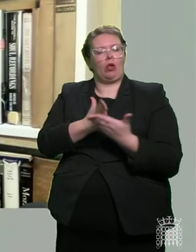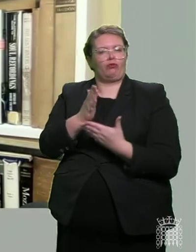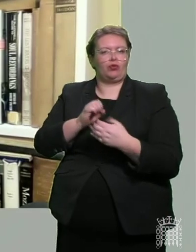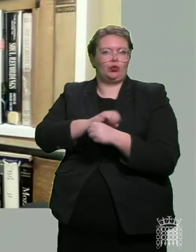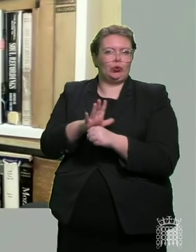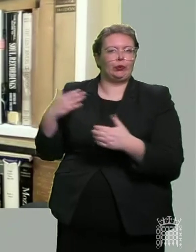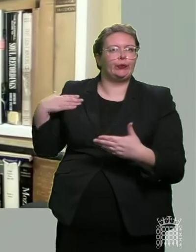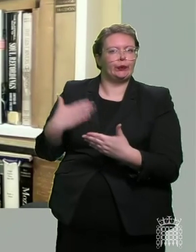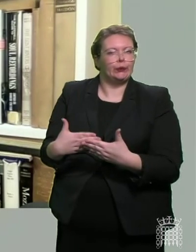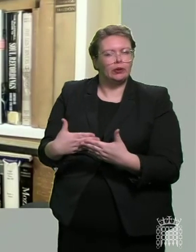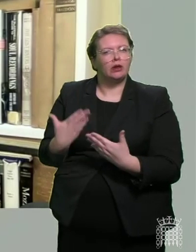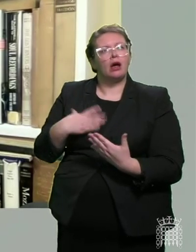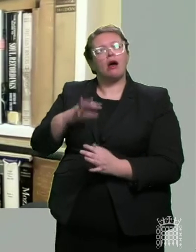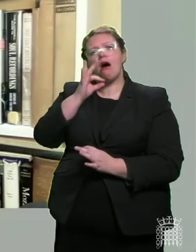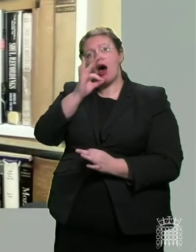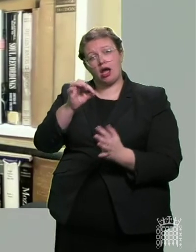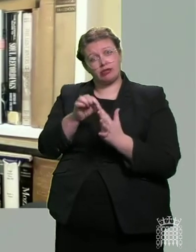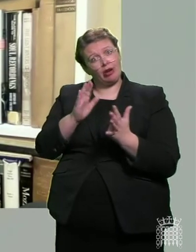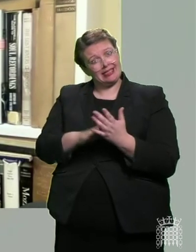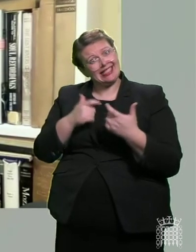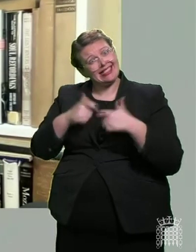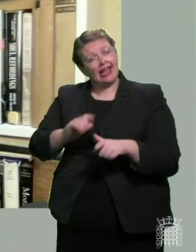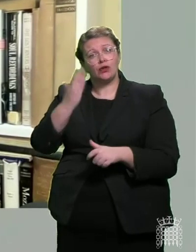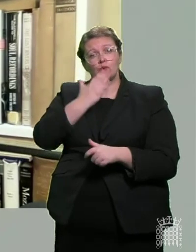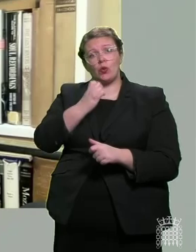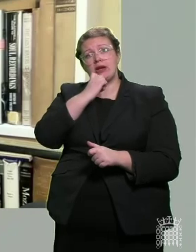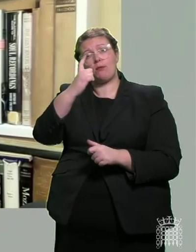Will he confirm that that remains the case?